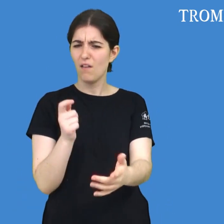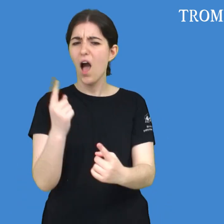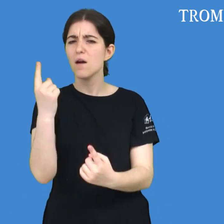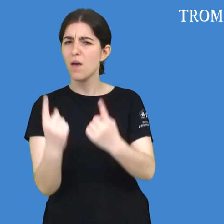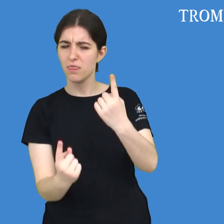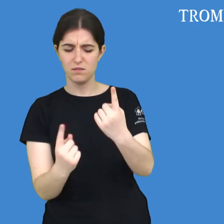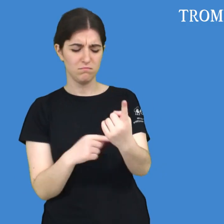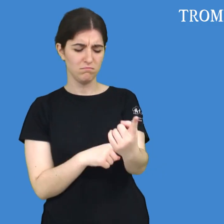alguno